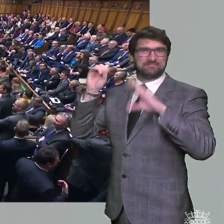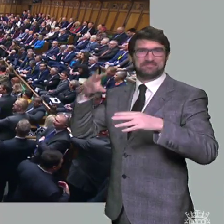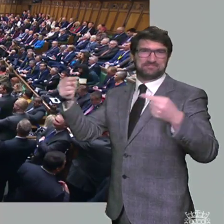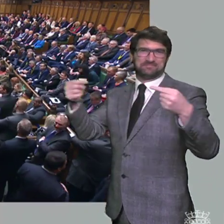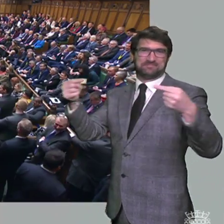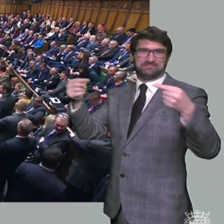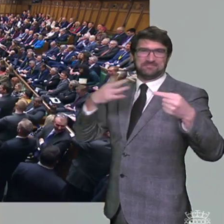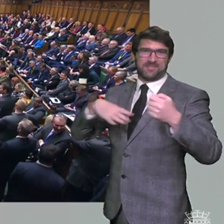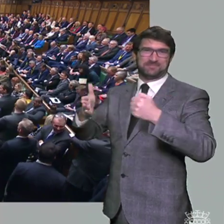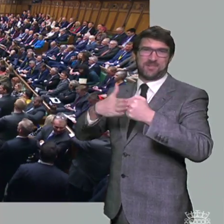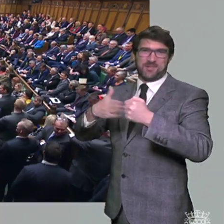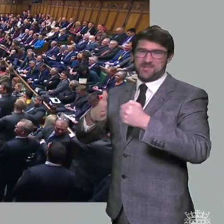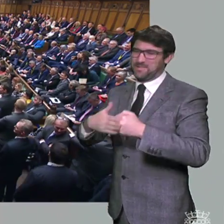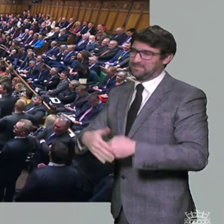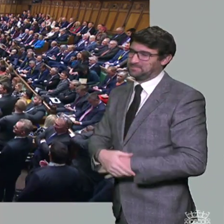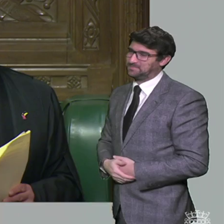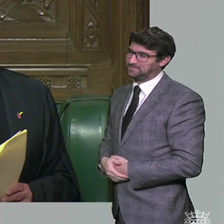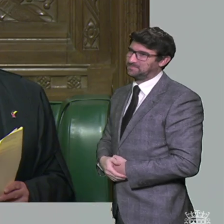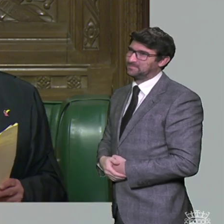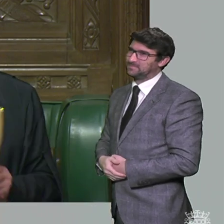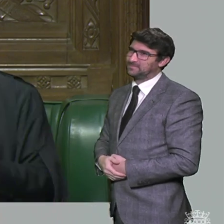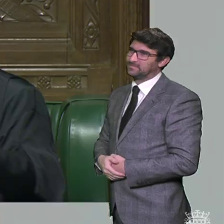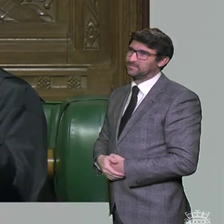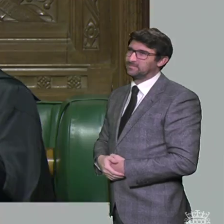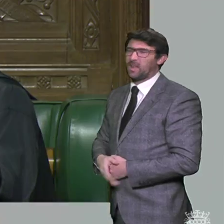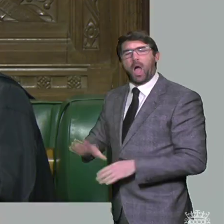He has no plan and he has no alternative.